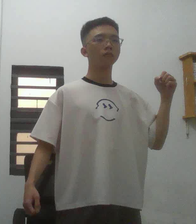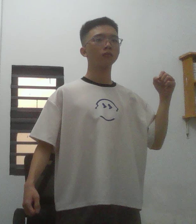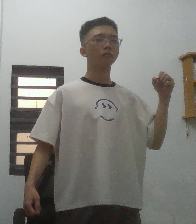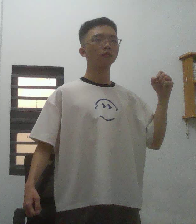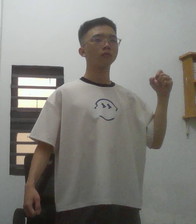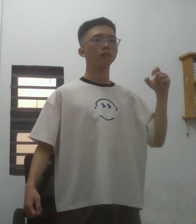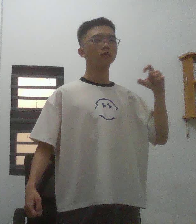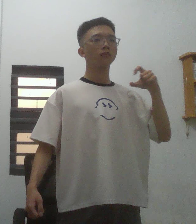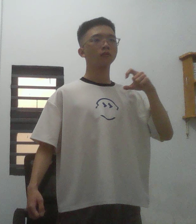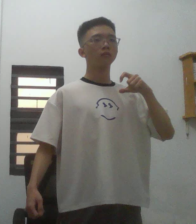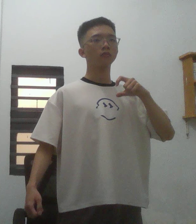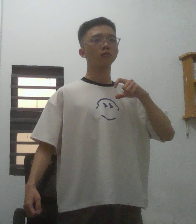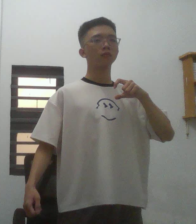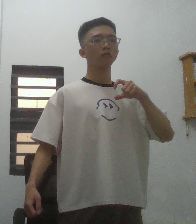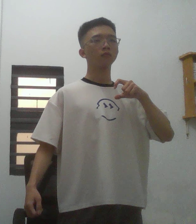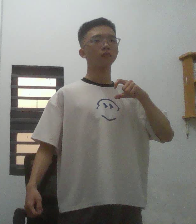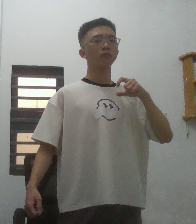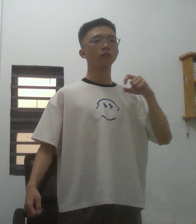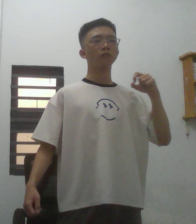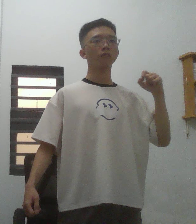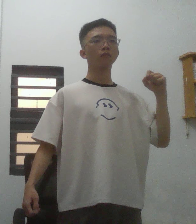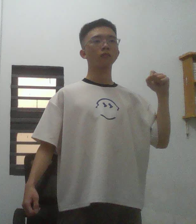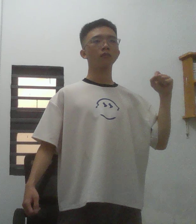giau co